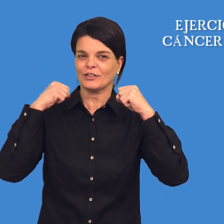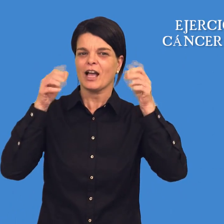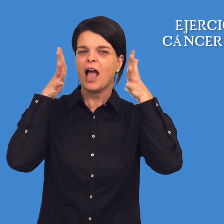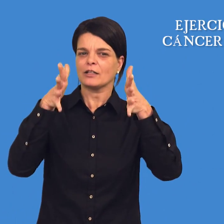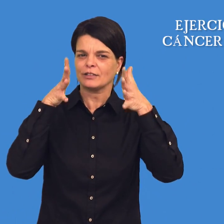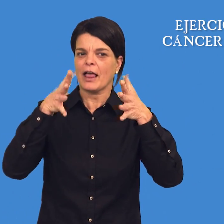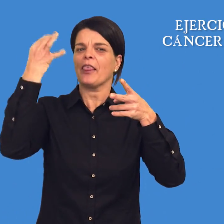aconsejar